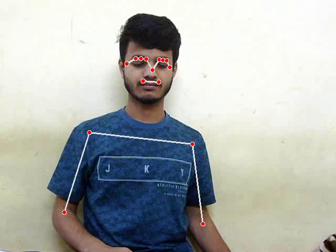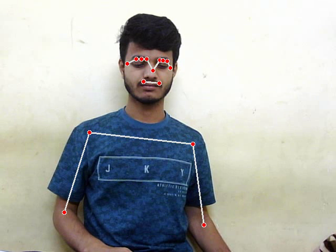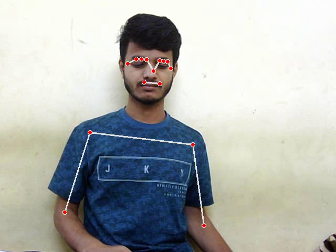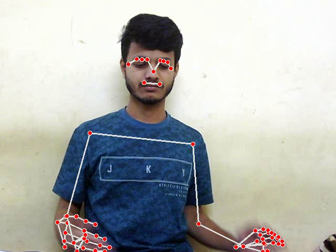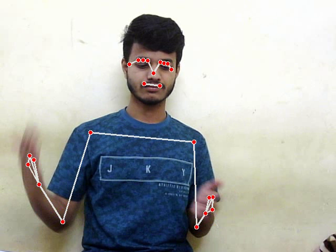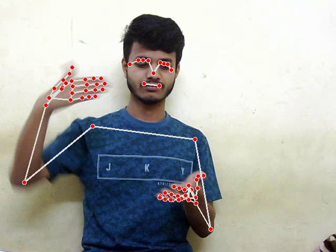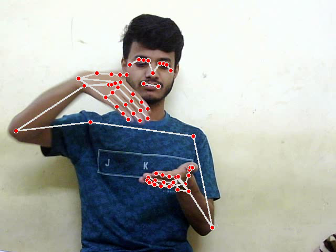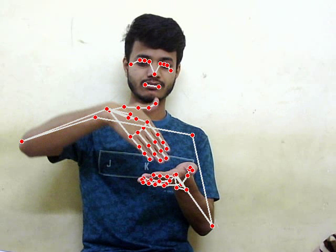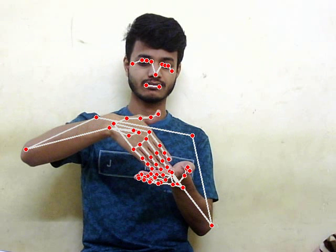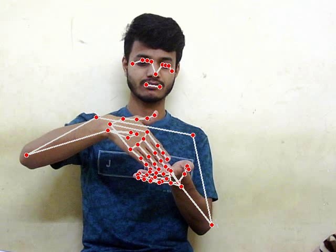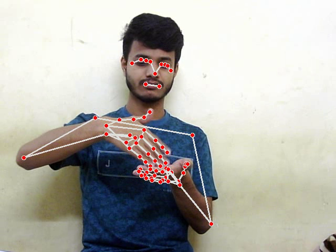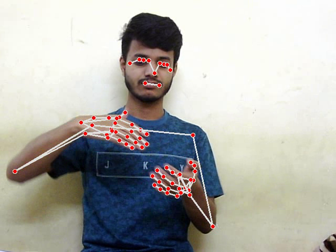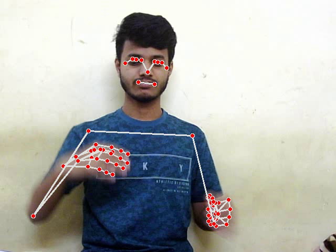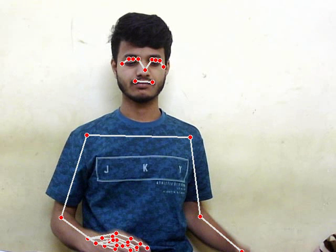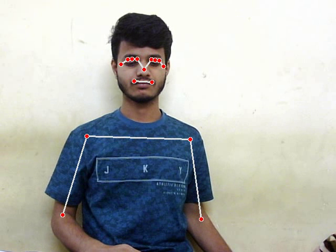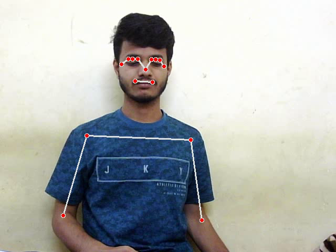again